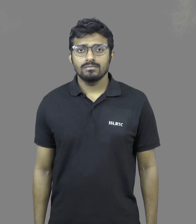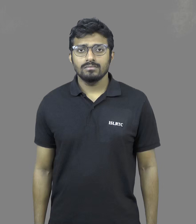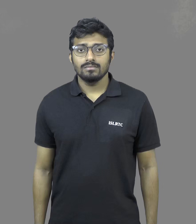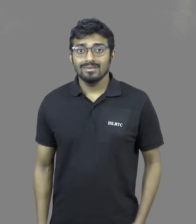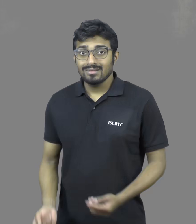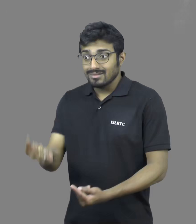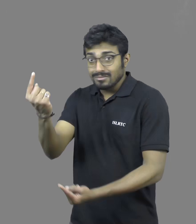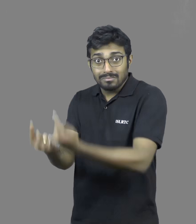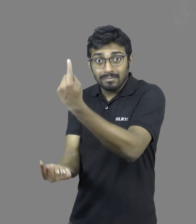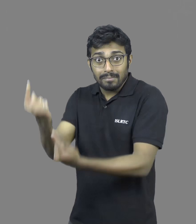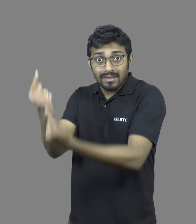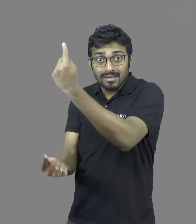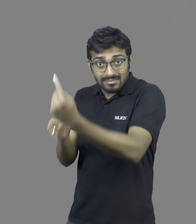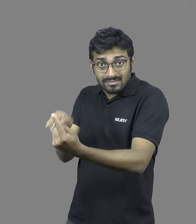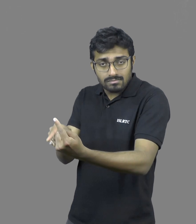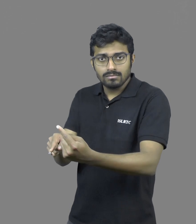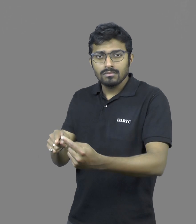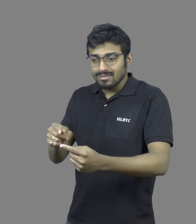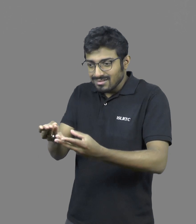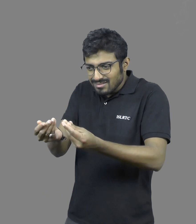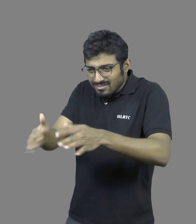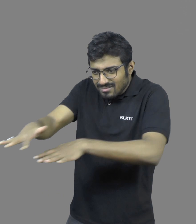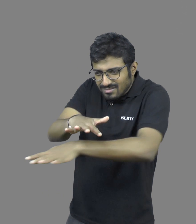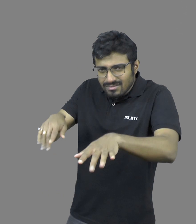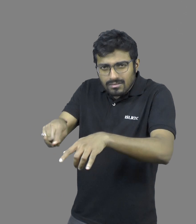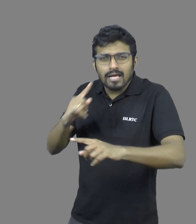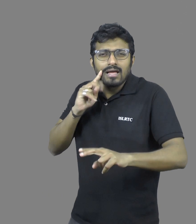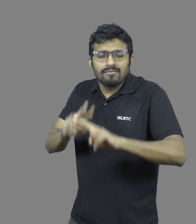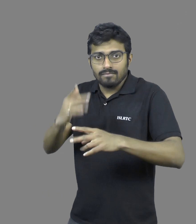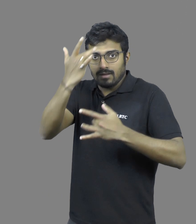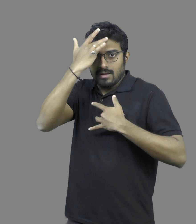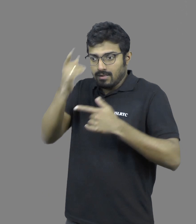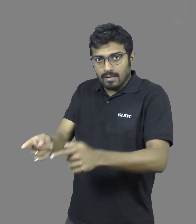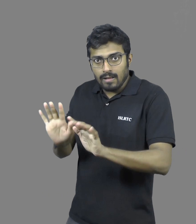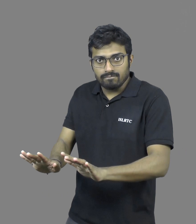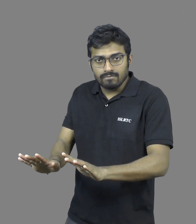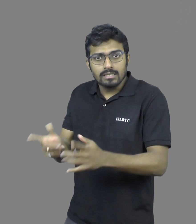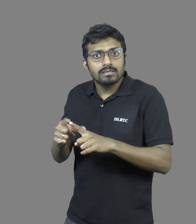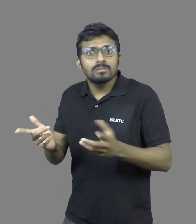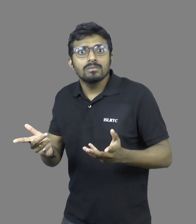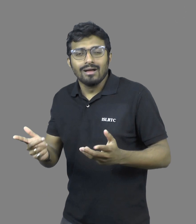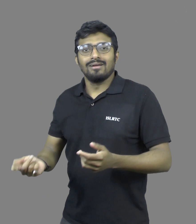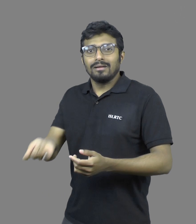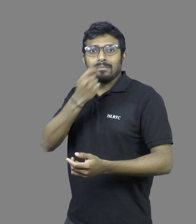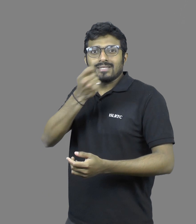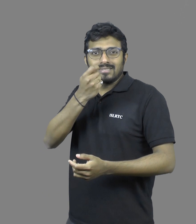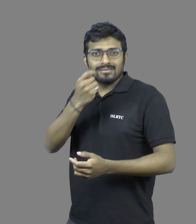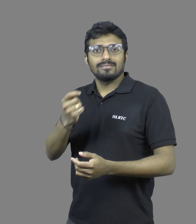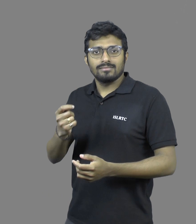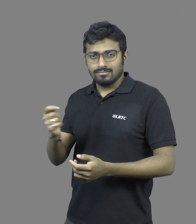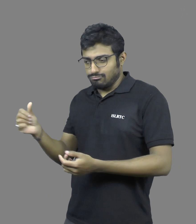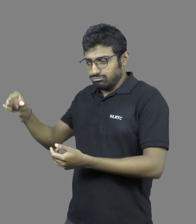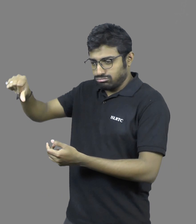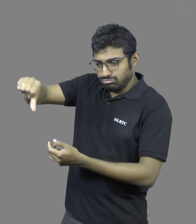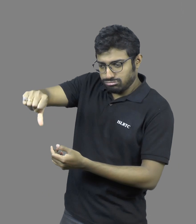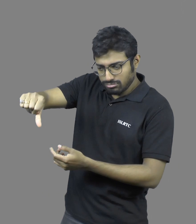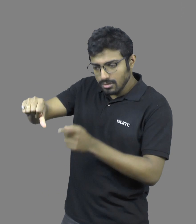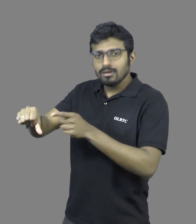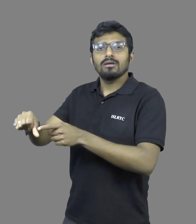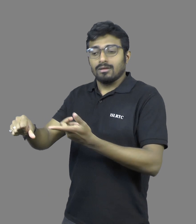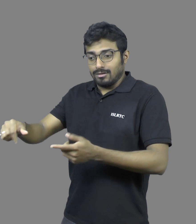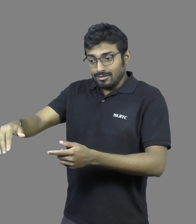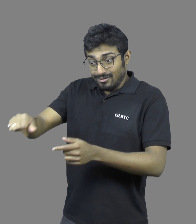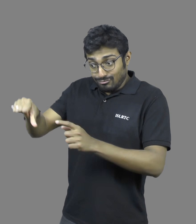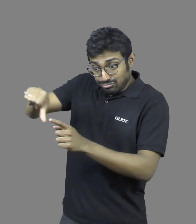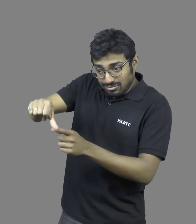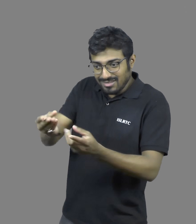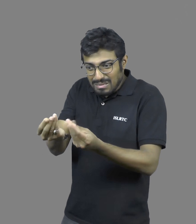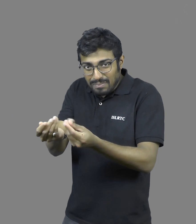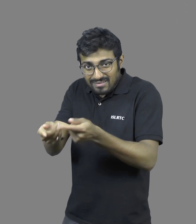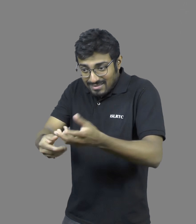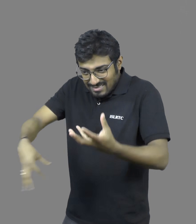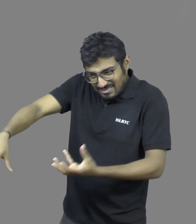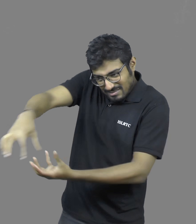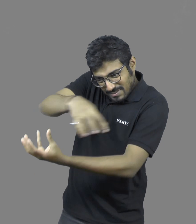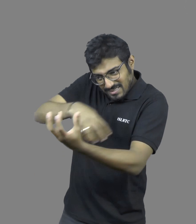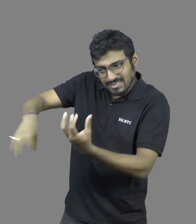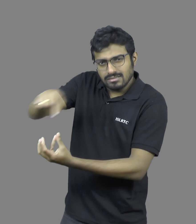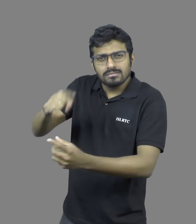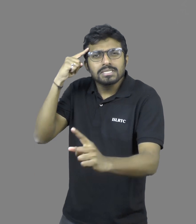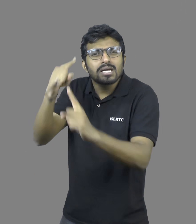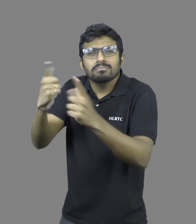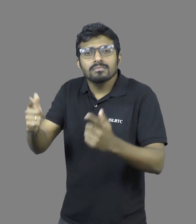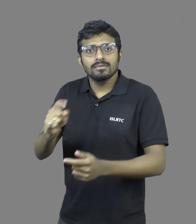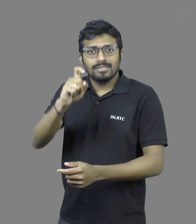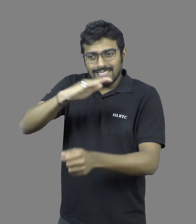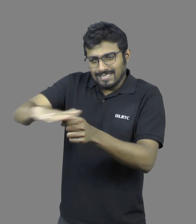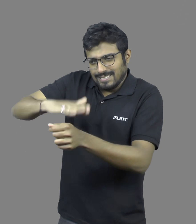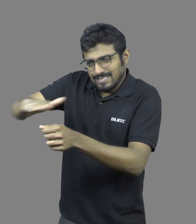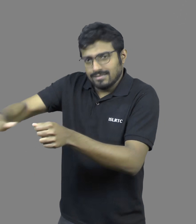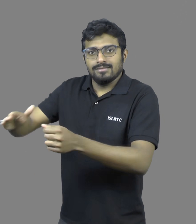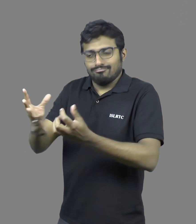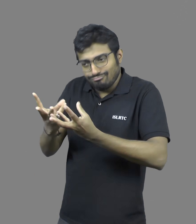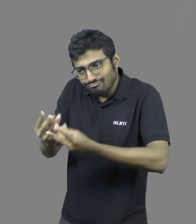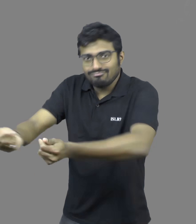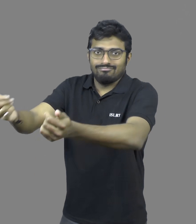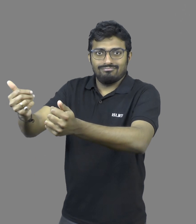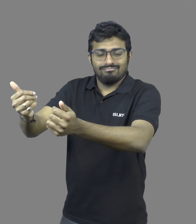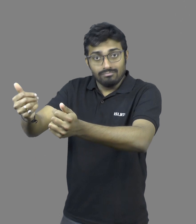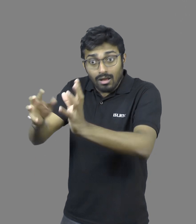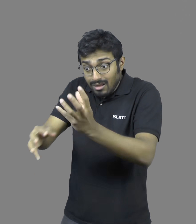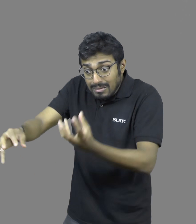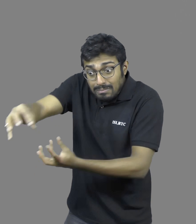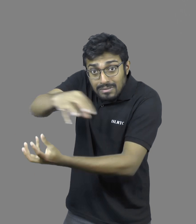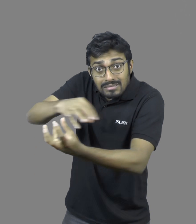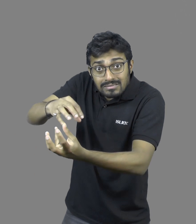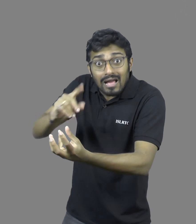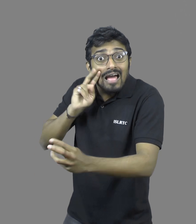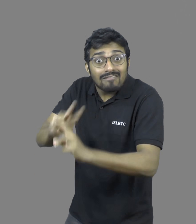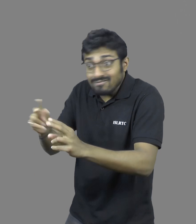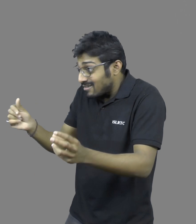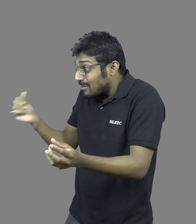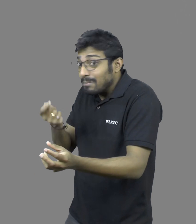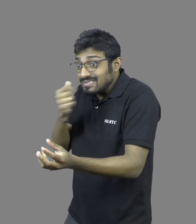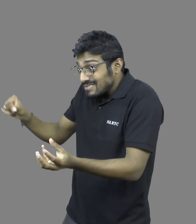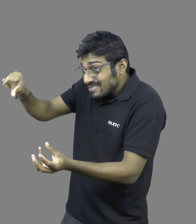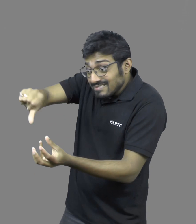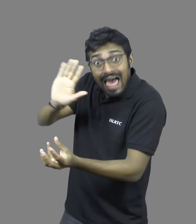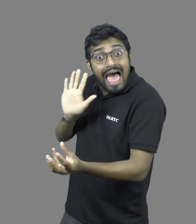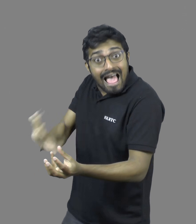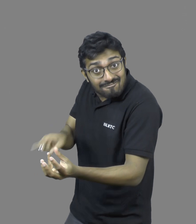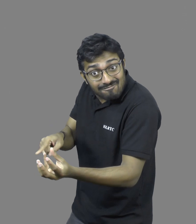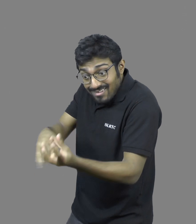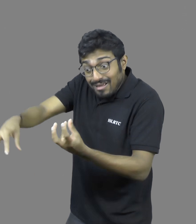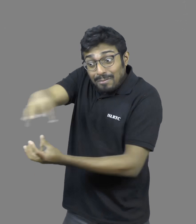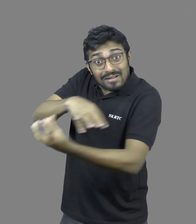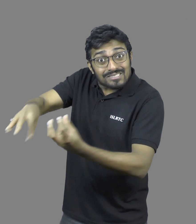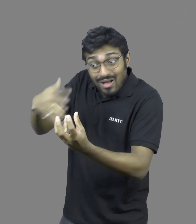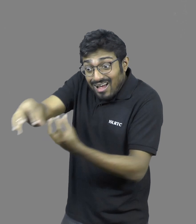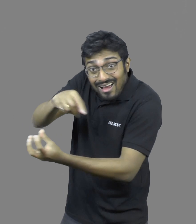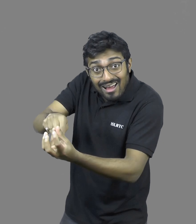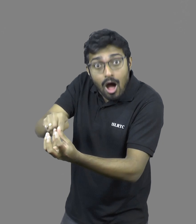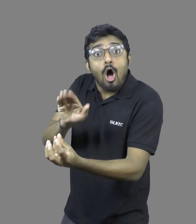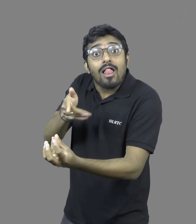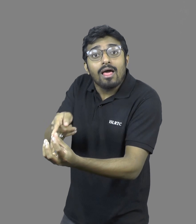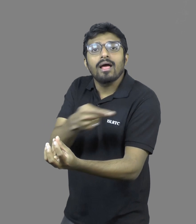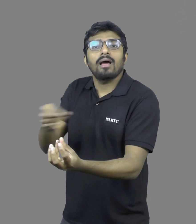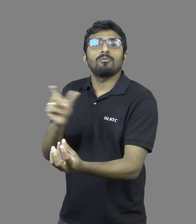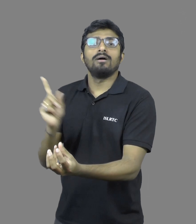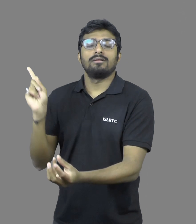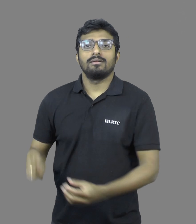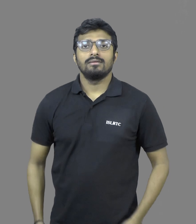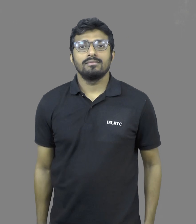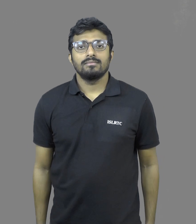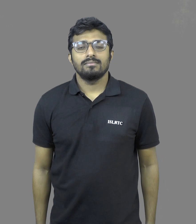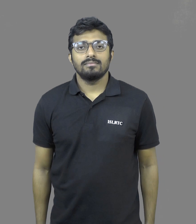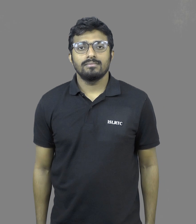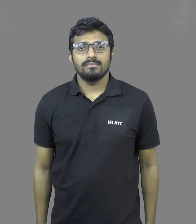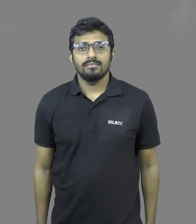Soil Fumigation